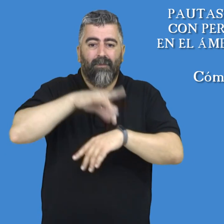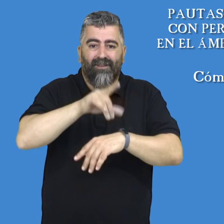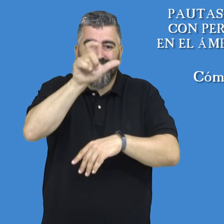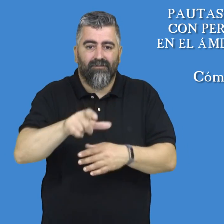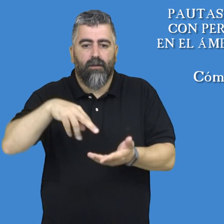persona